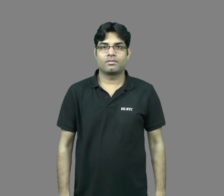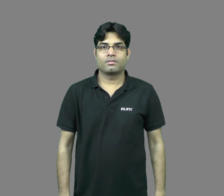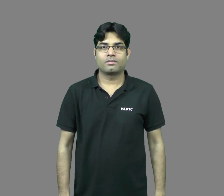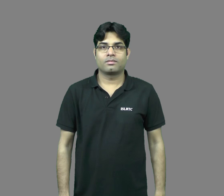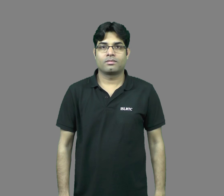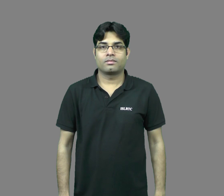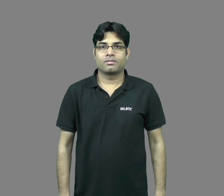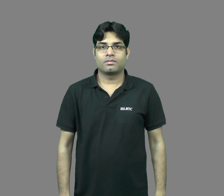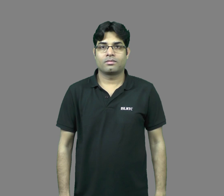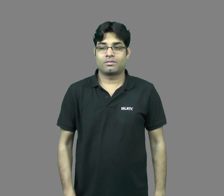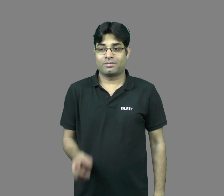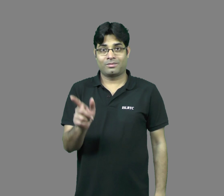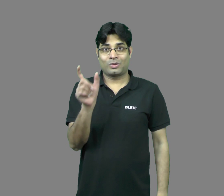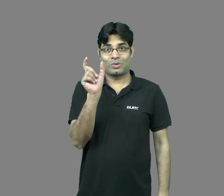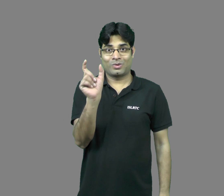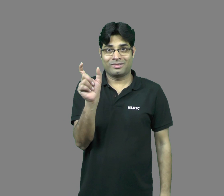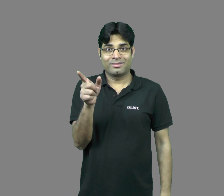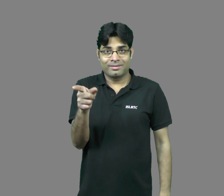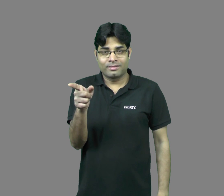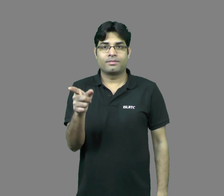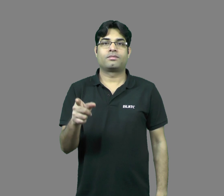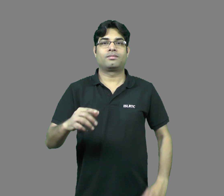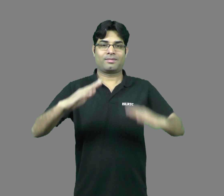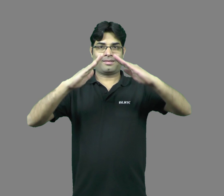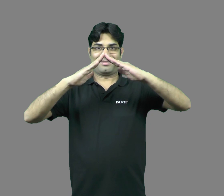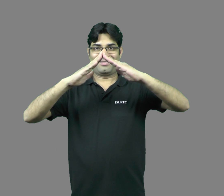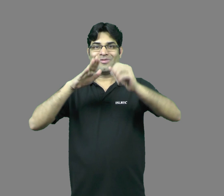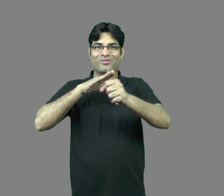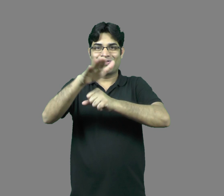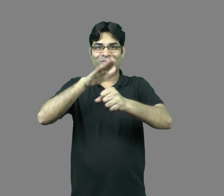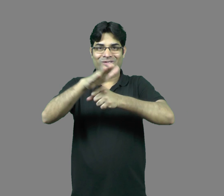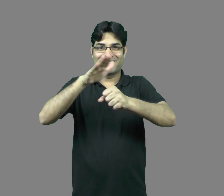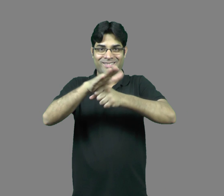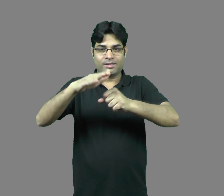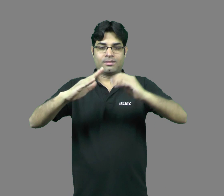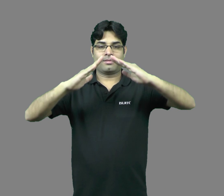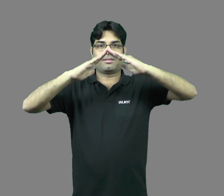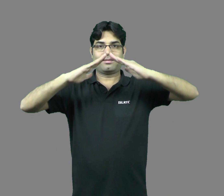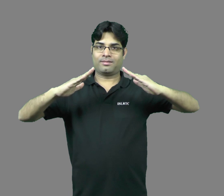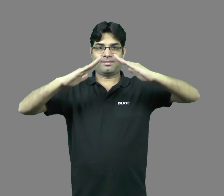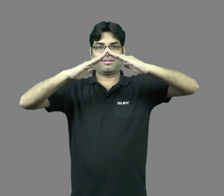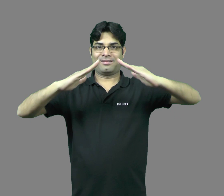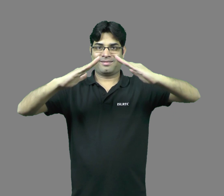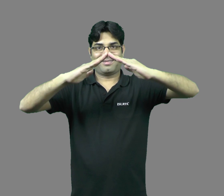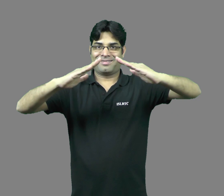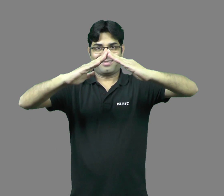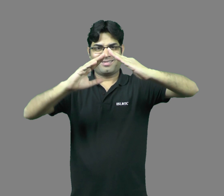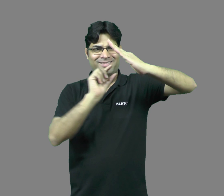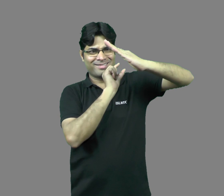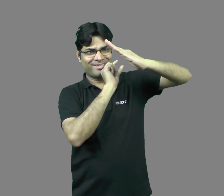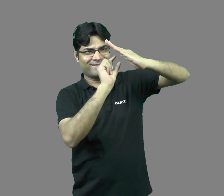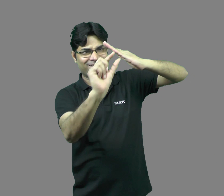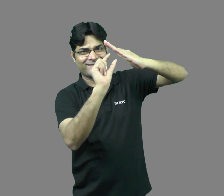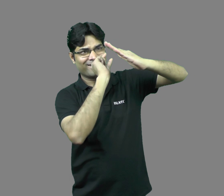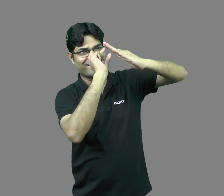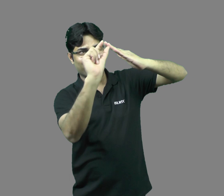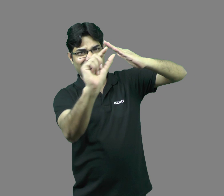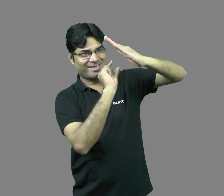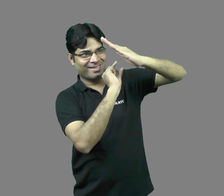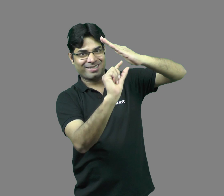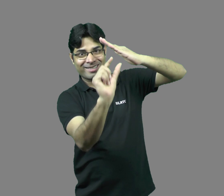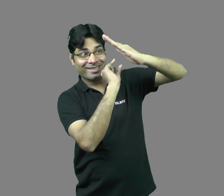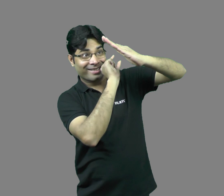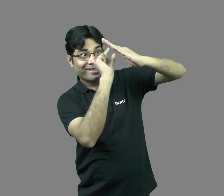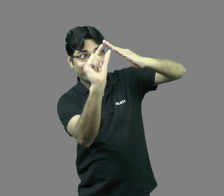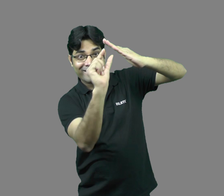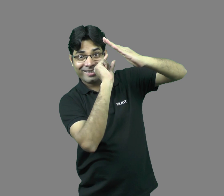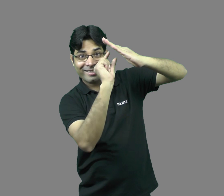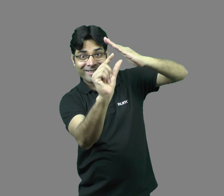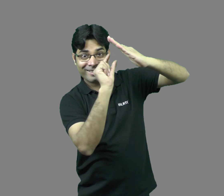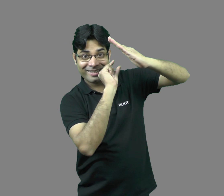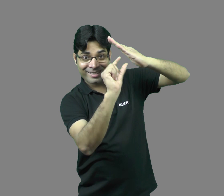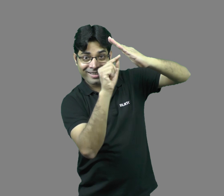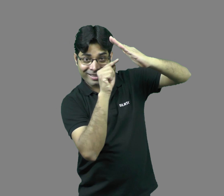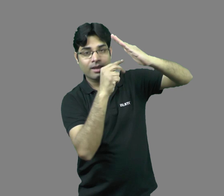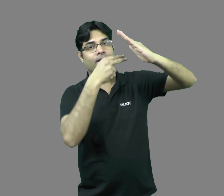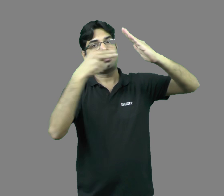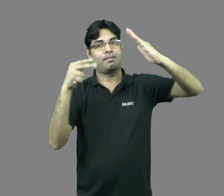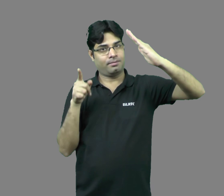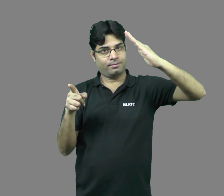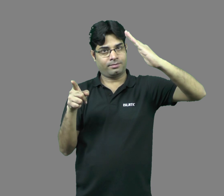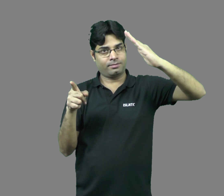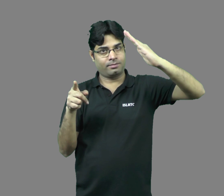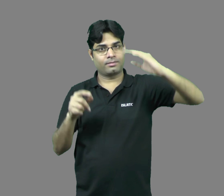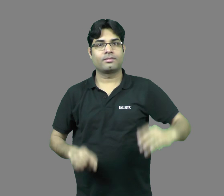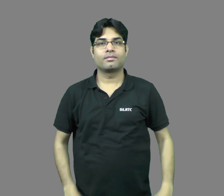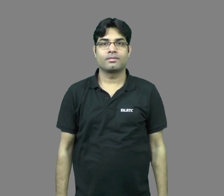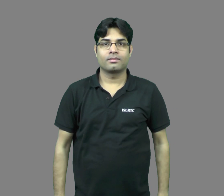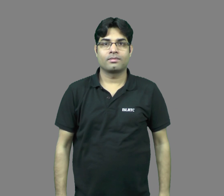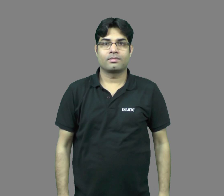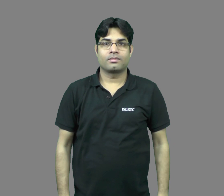Purlin